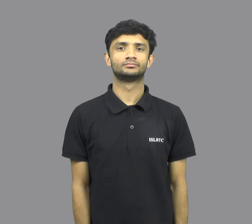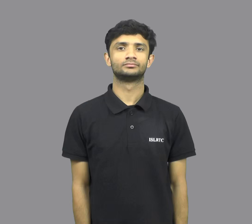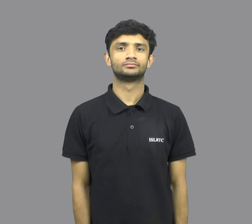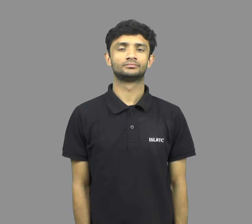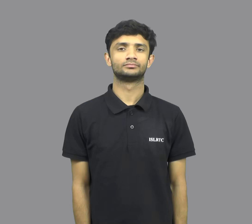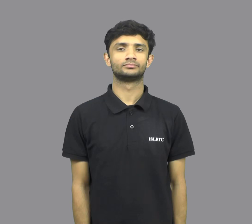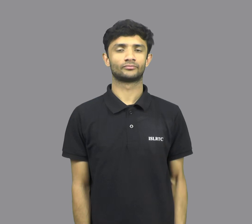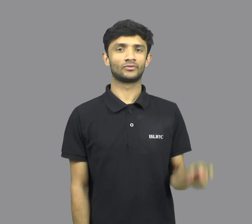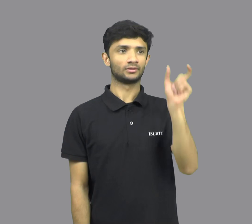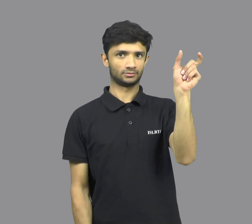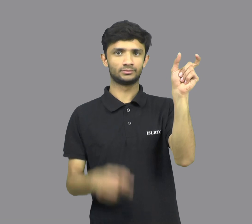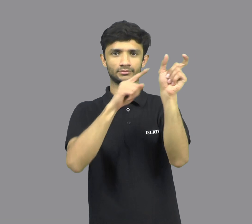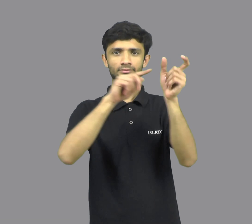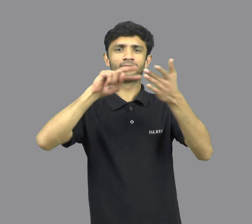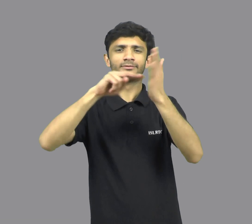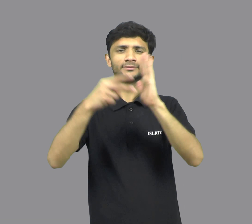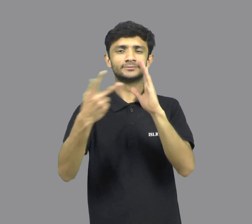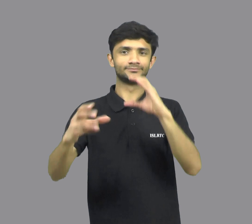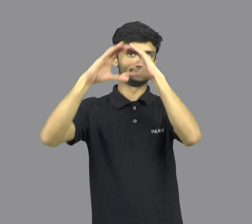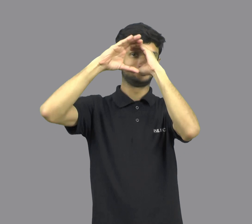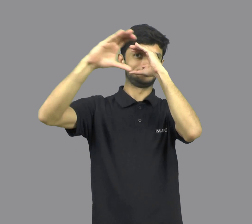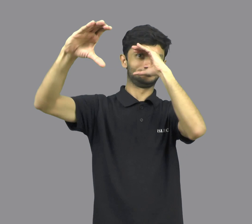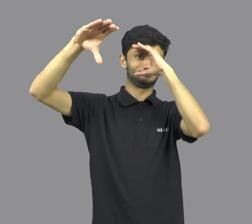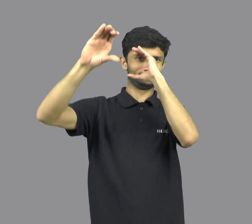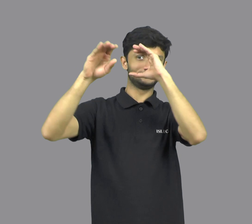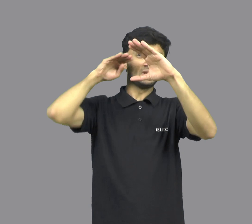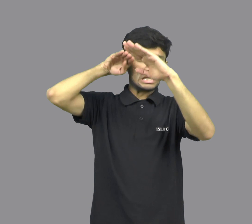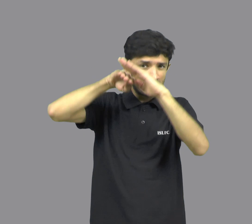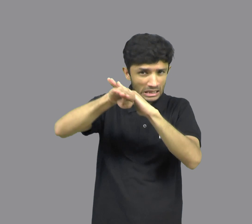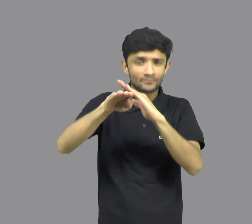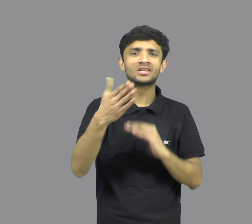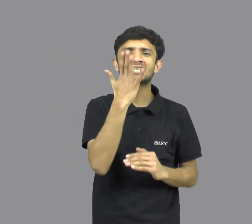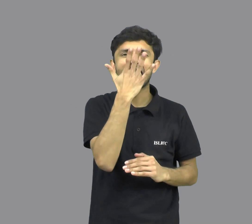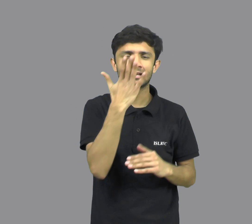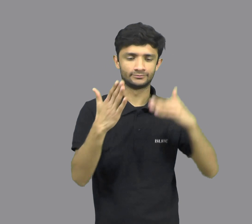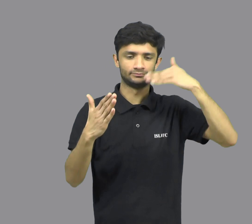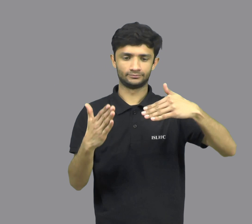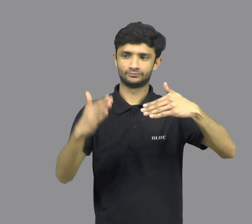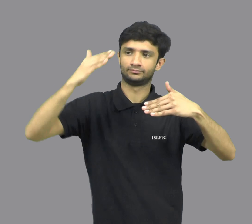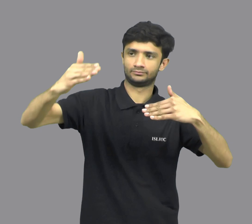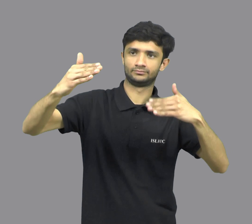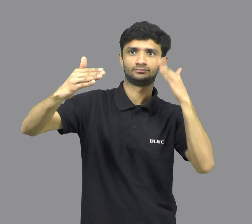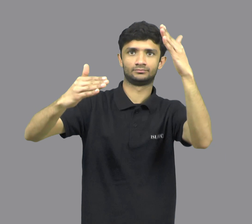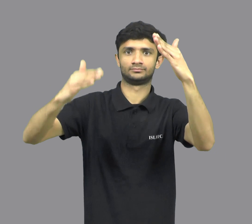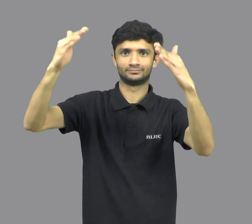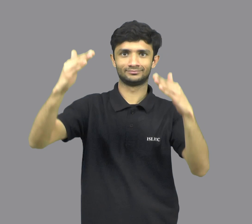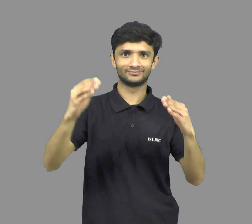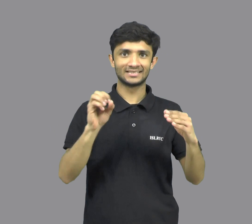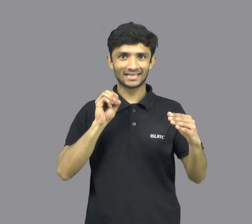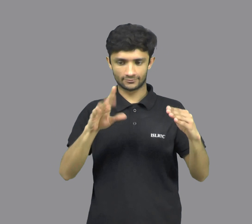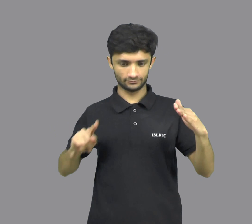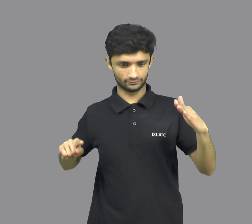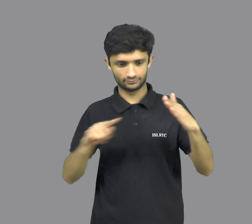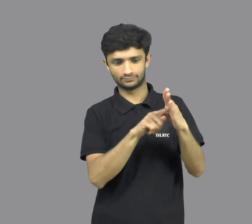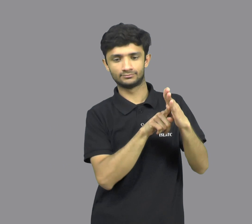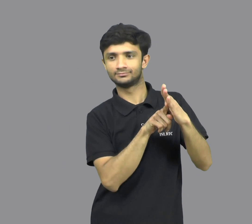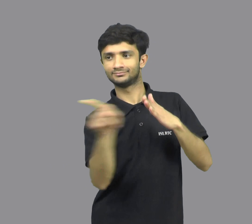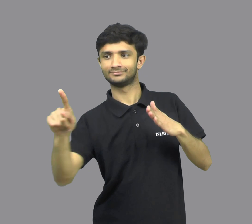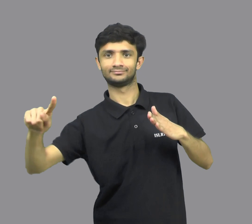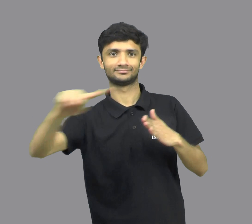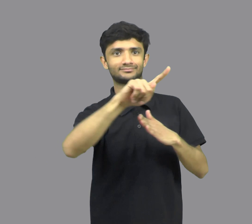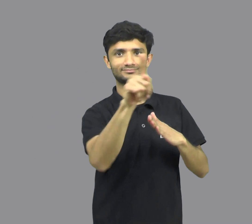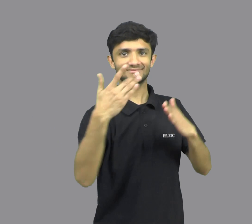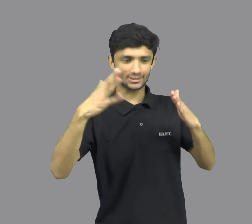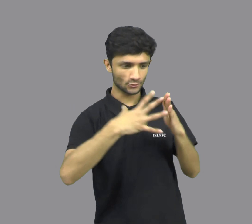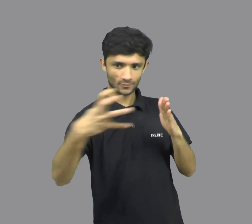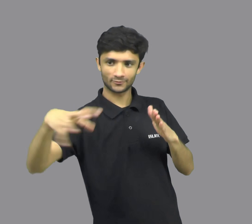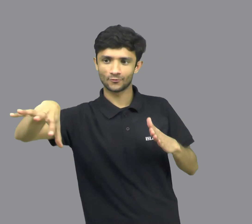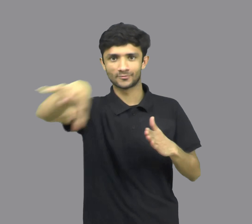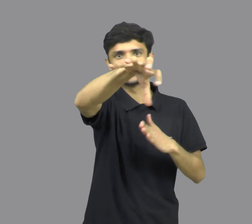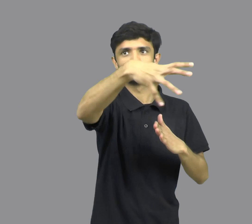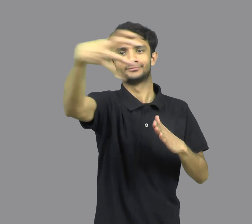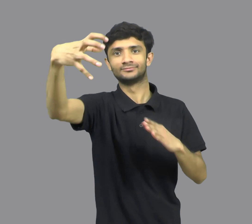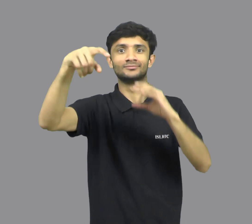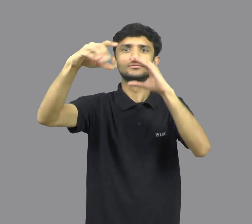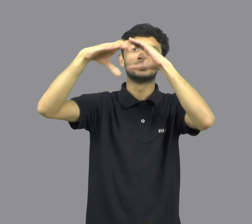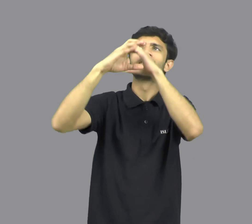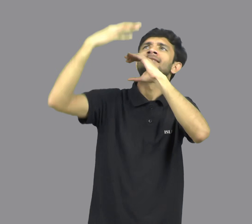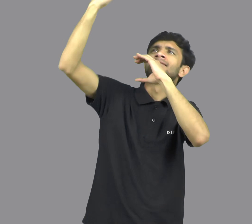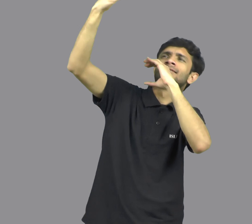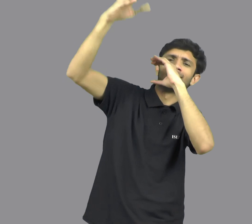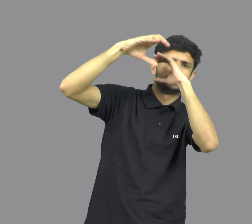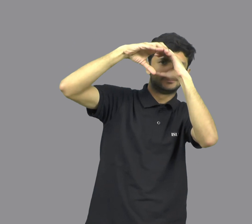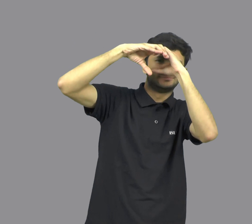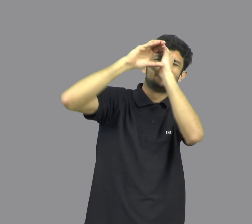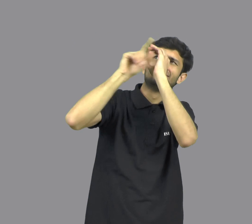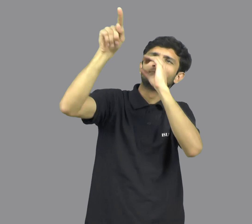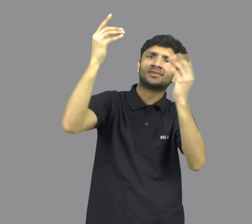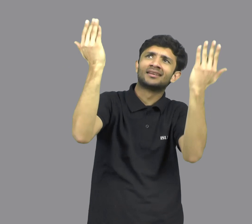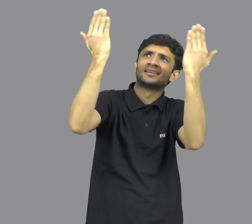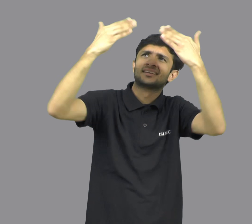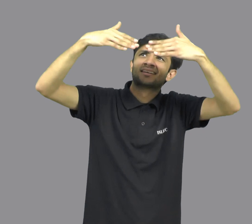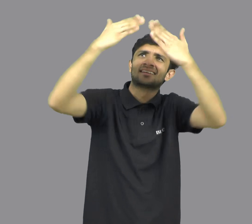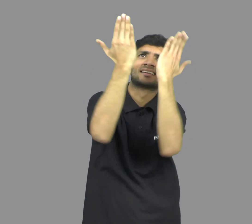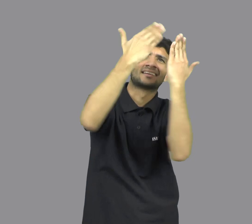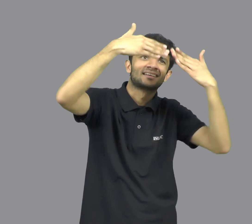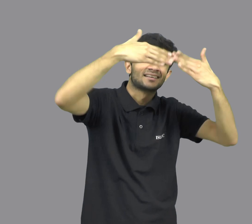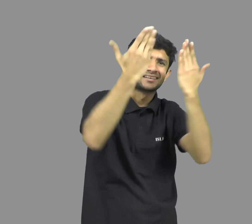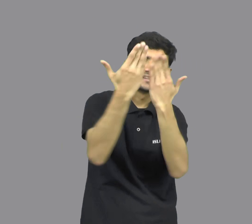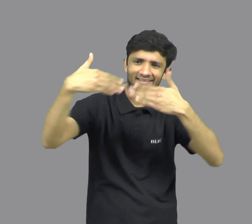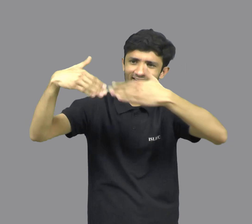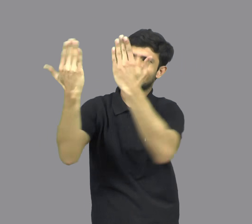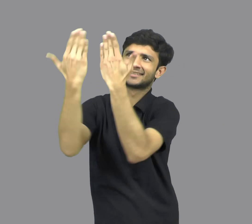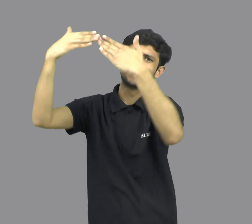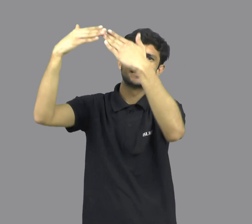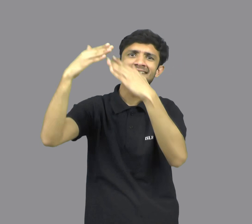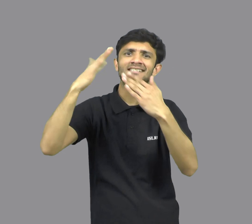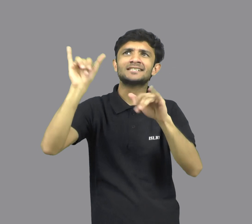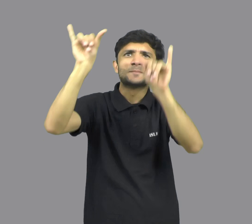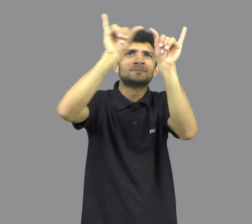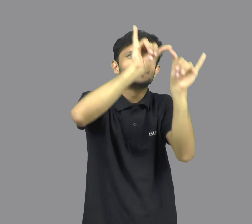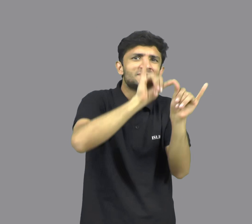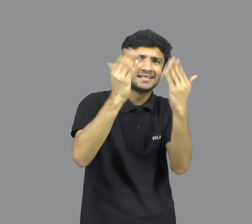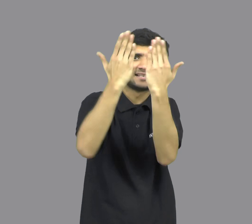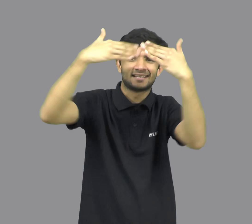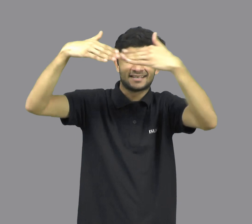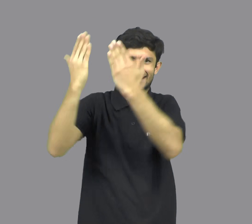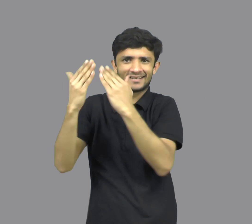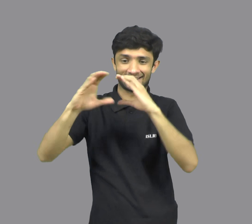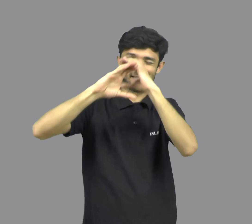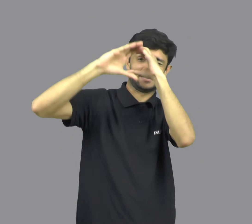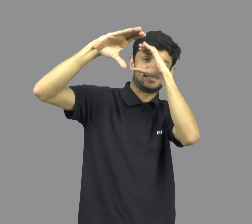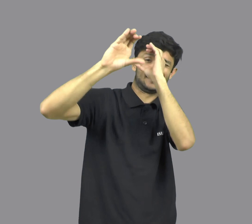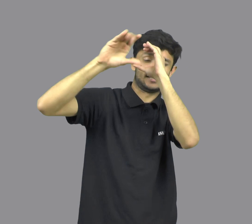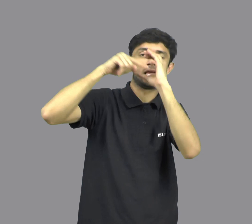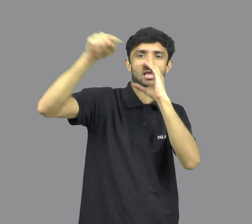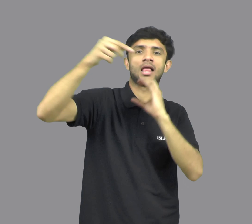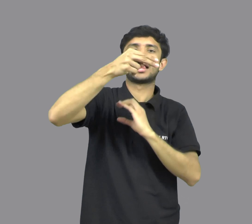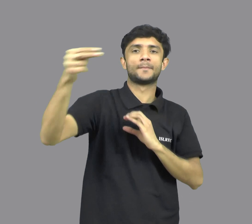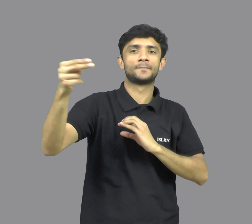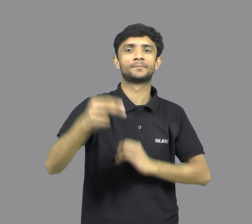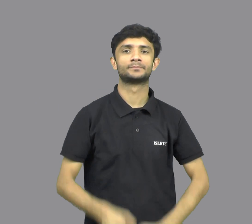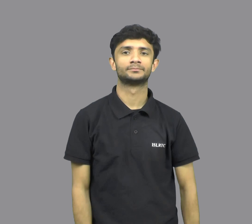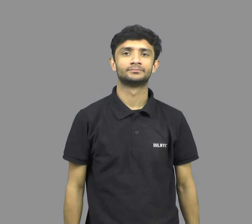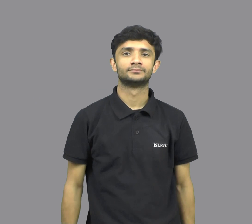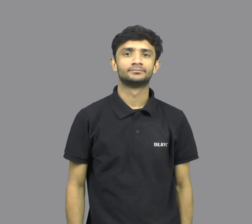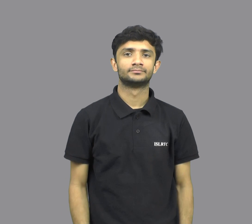Kaleidoscope